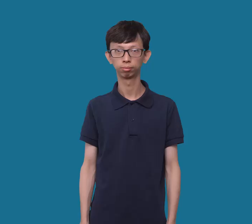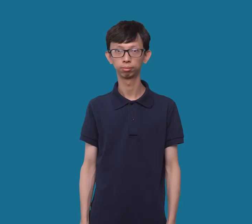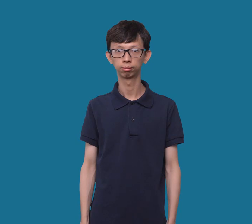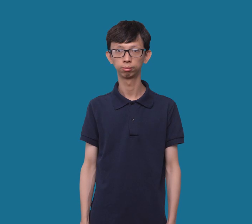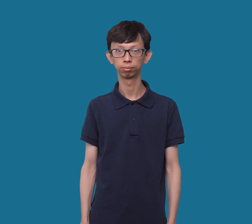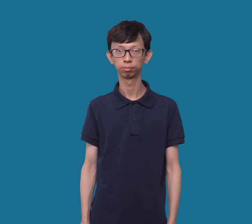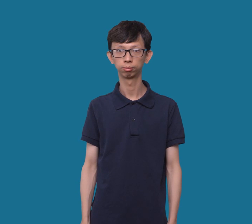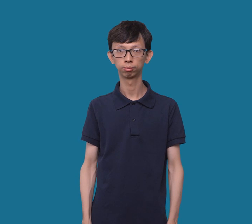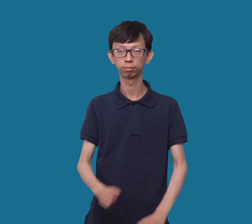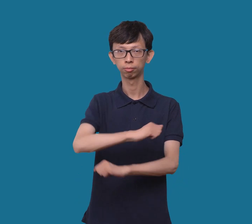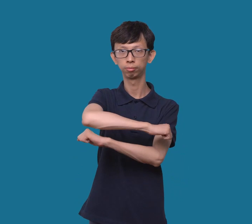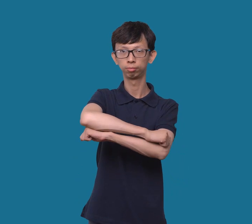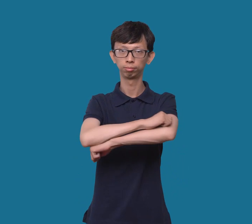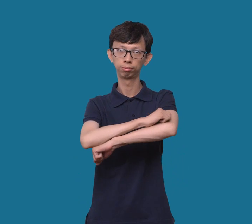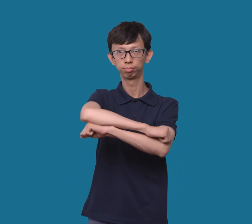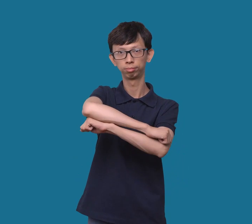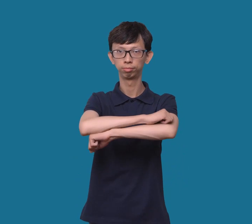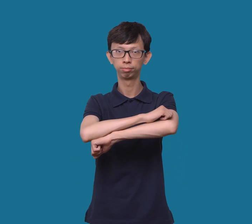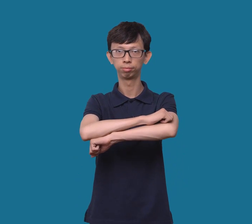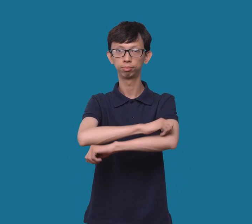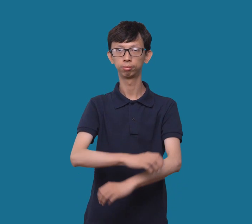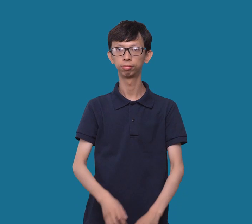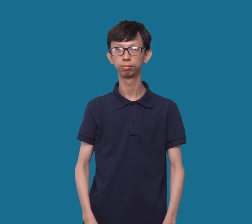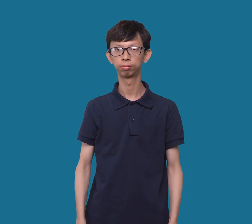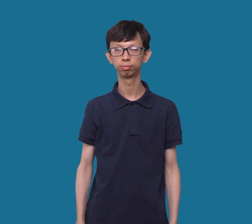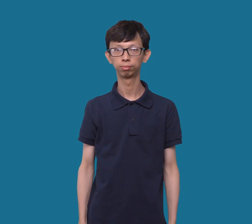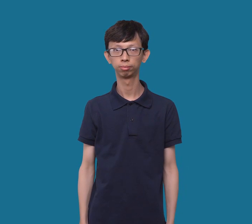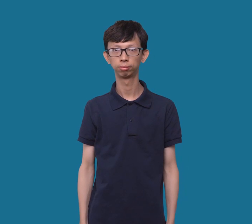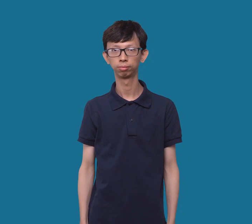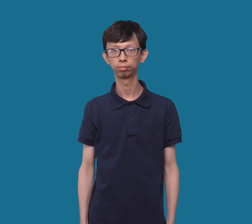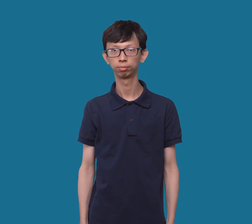Vĩnh Long